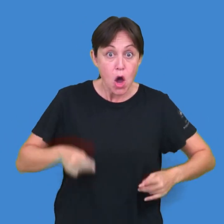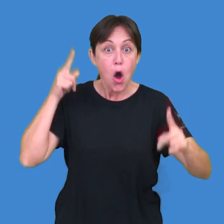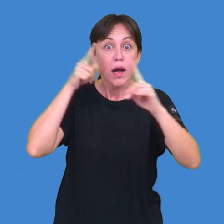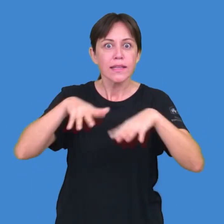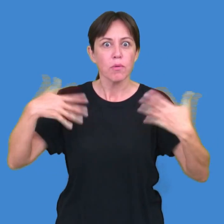objetivo